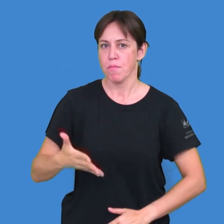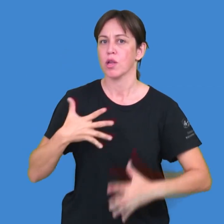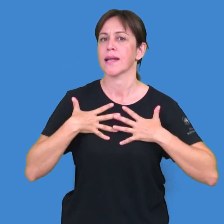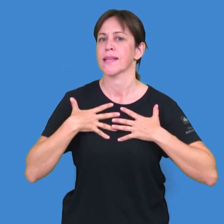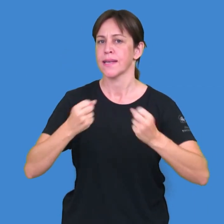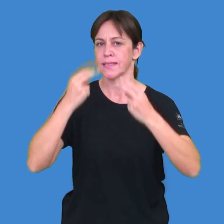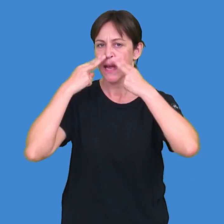sano